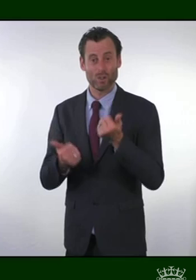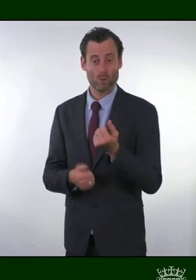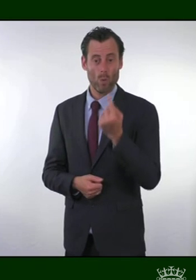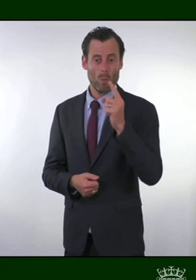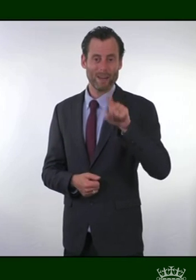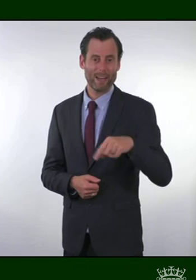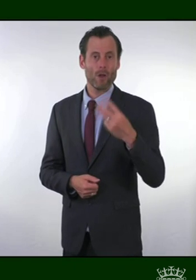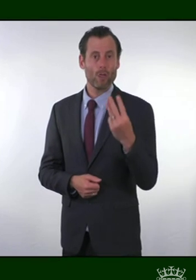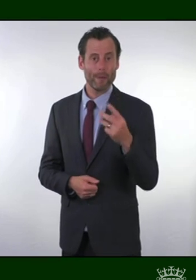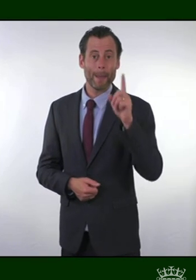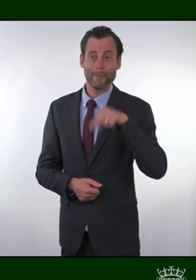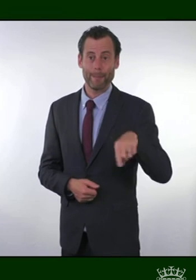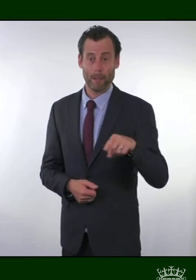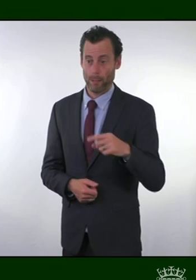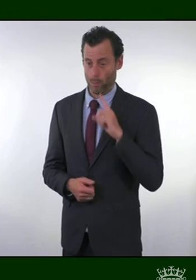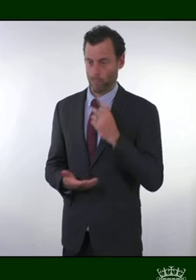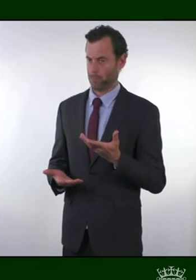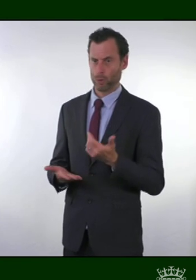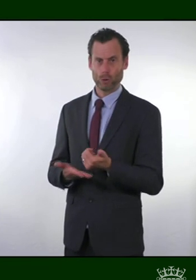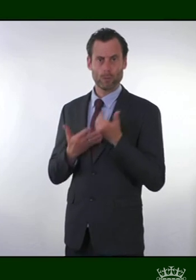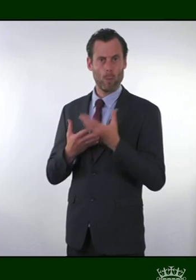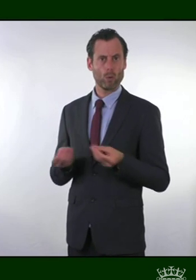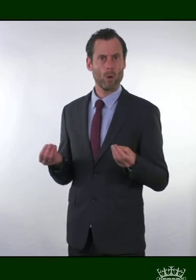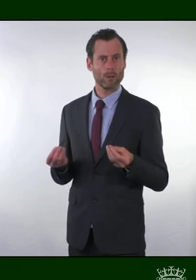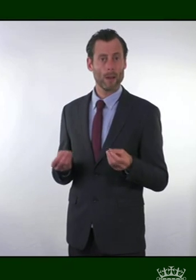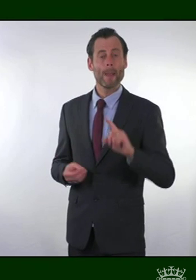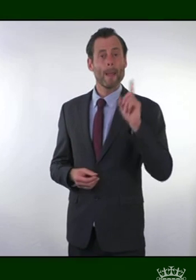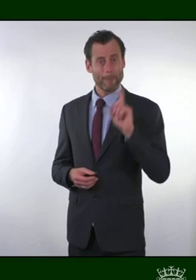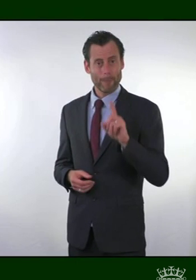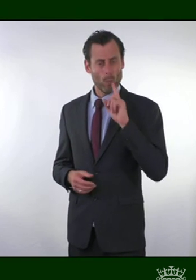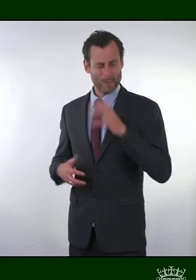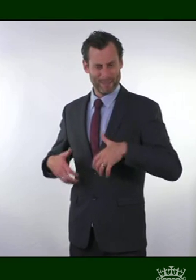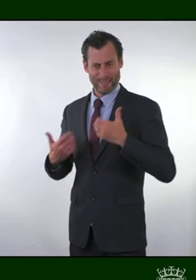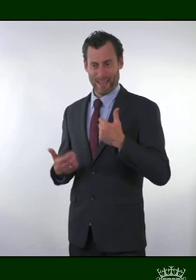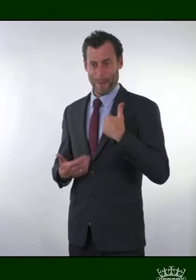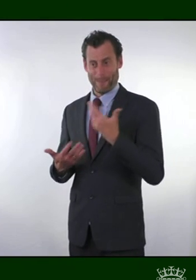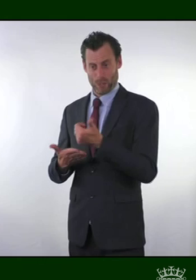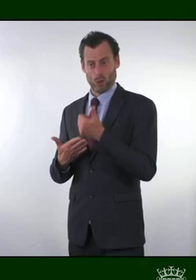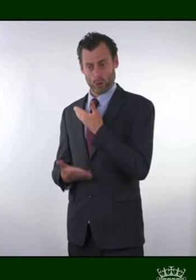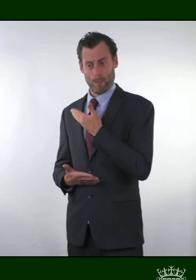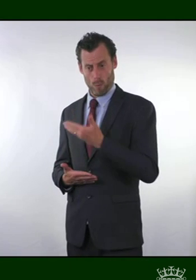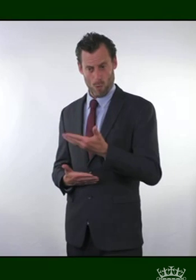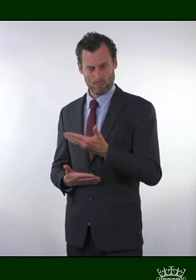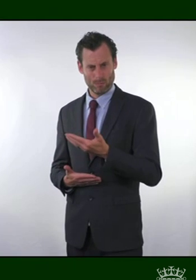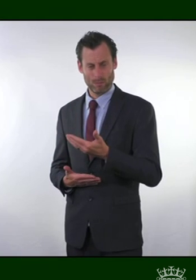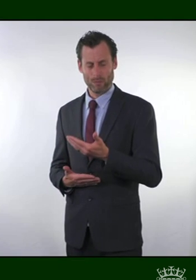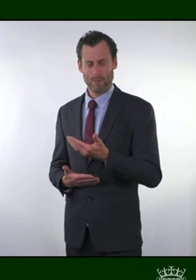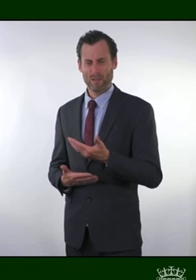People were furious at the suggestion by the Chancellor yesterday that they have had support; they asked me to assure him again today that they have not.